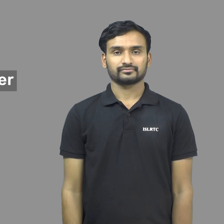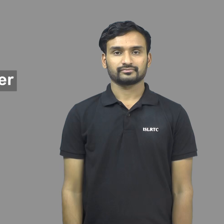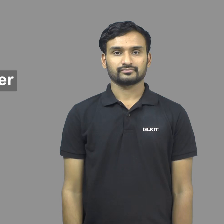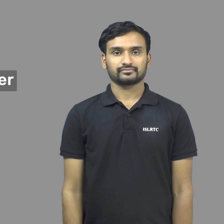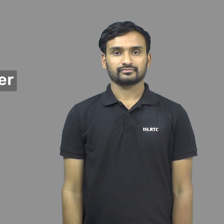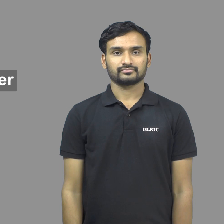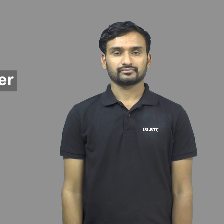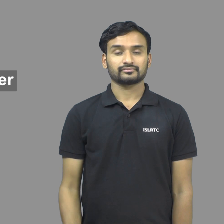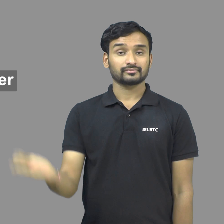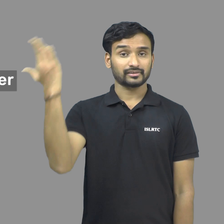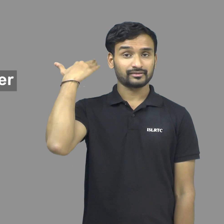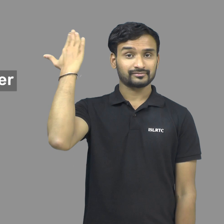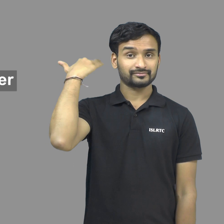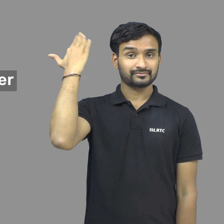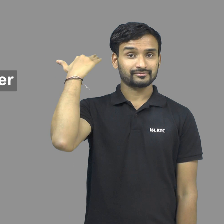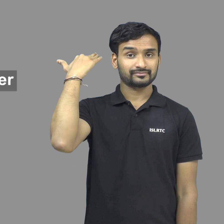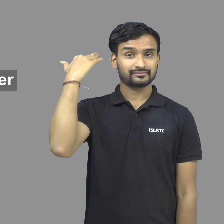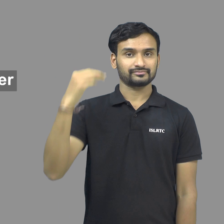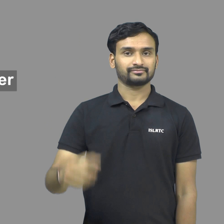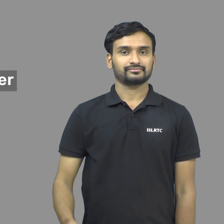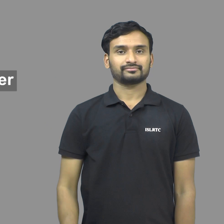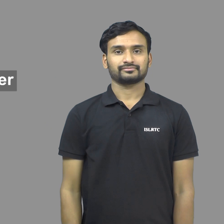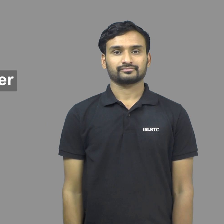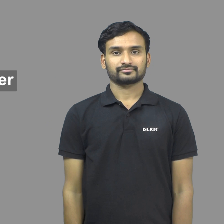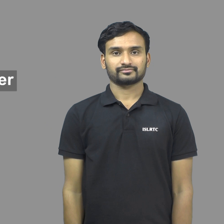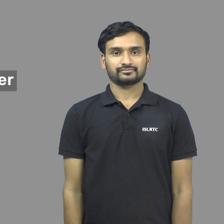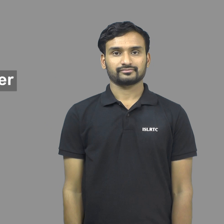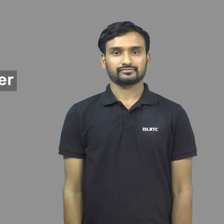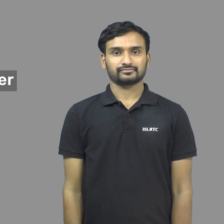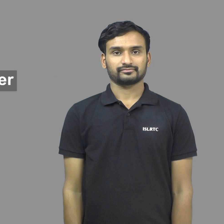Former